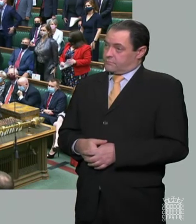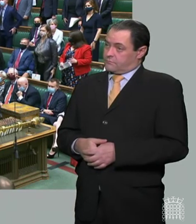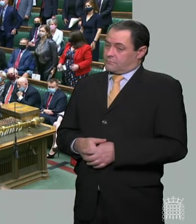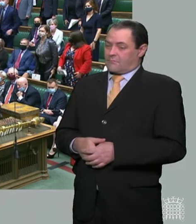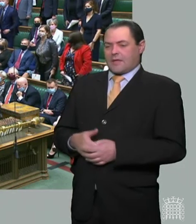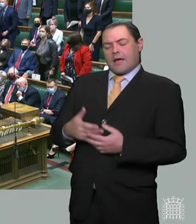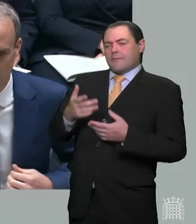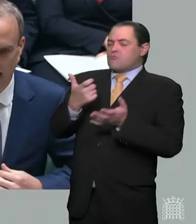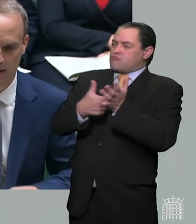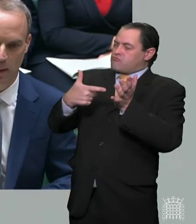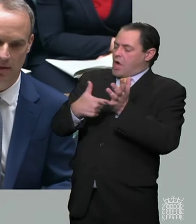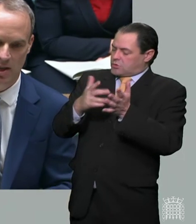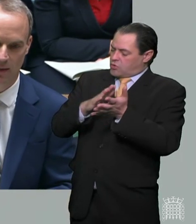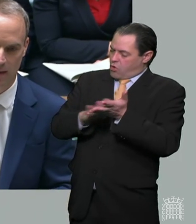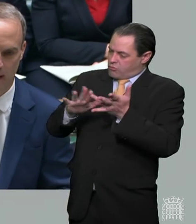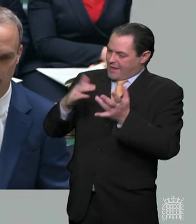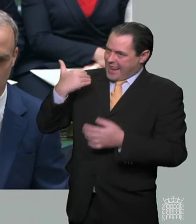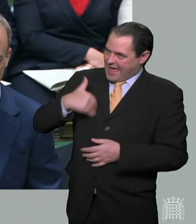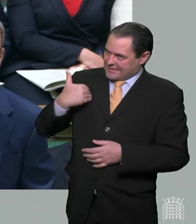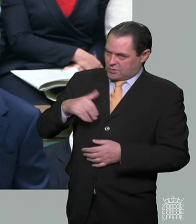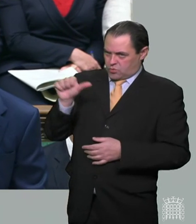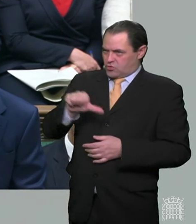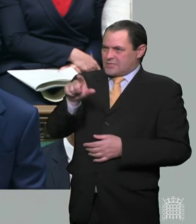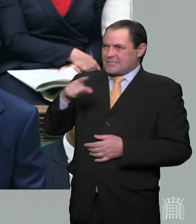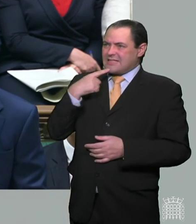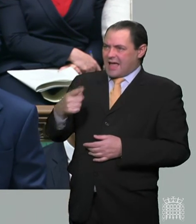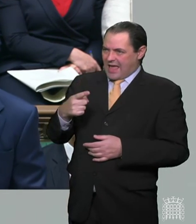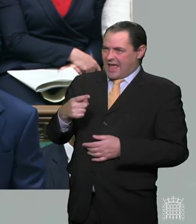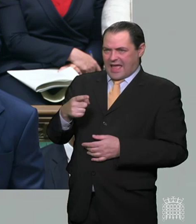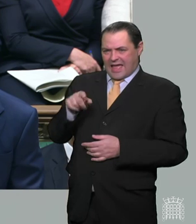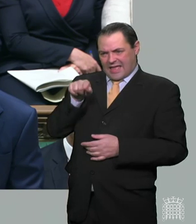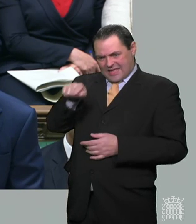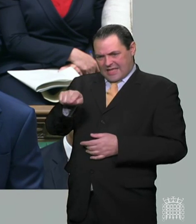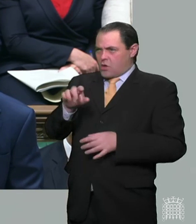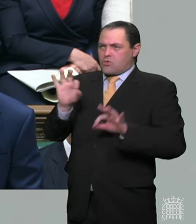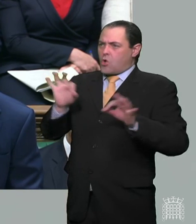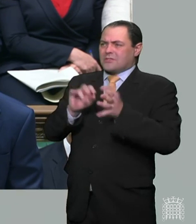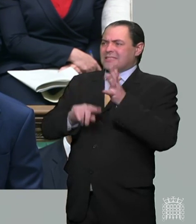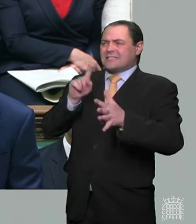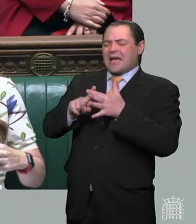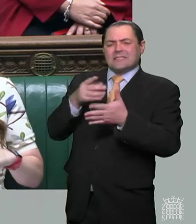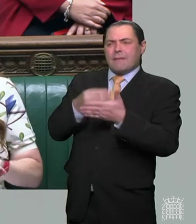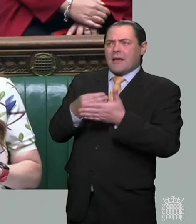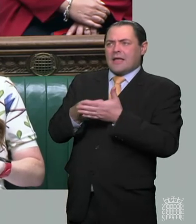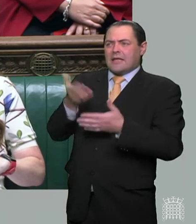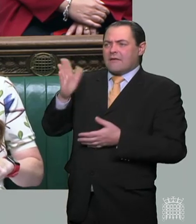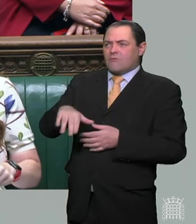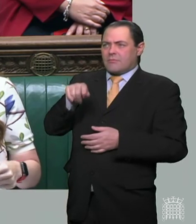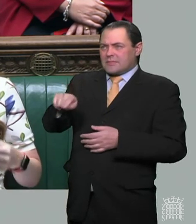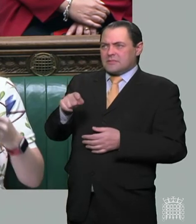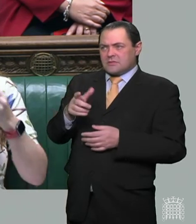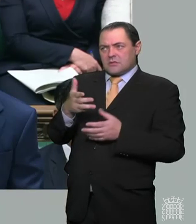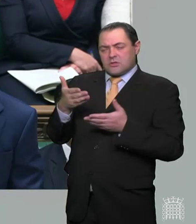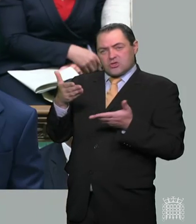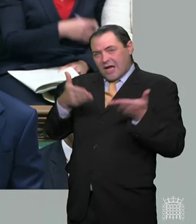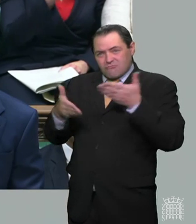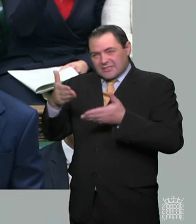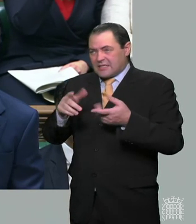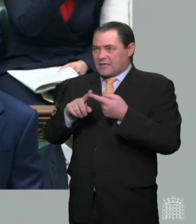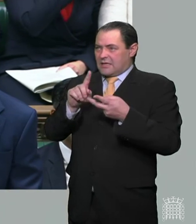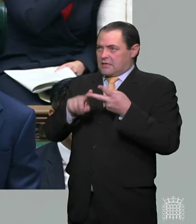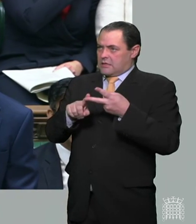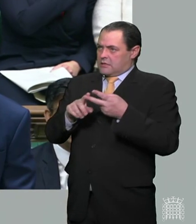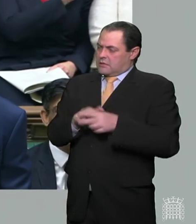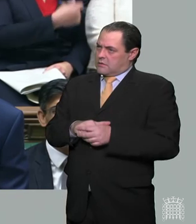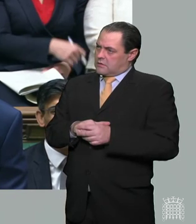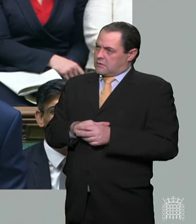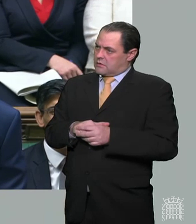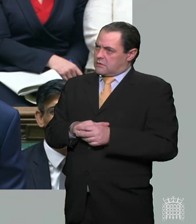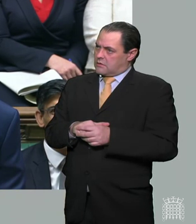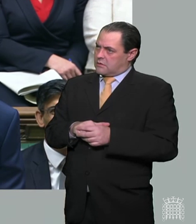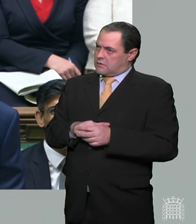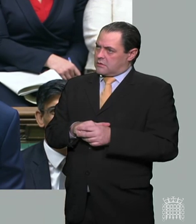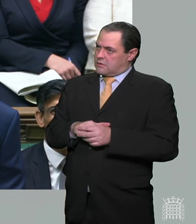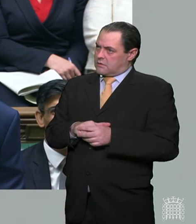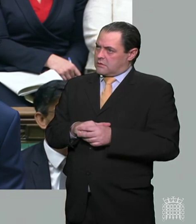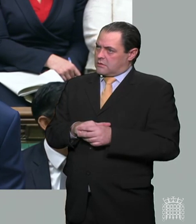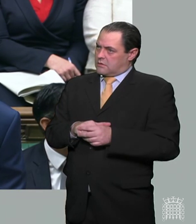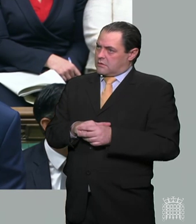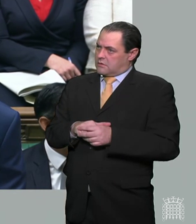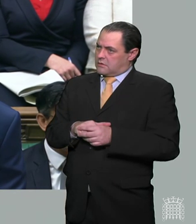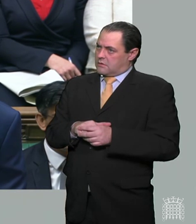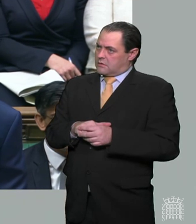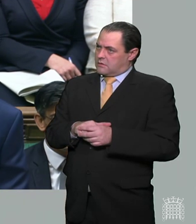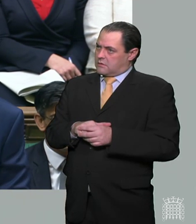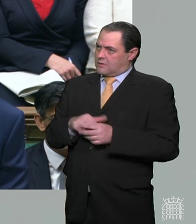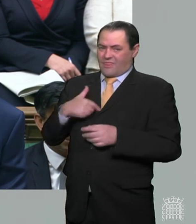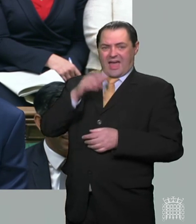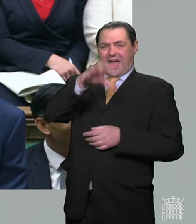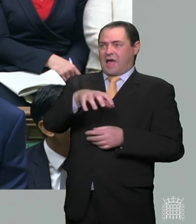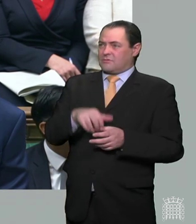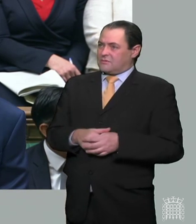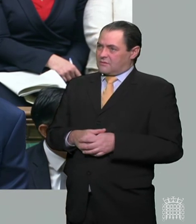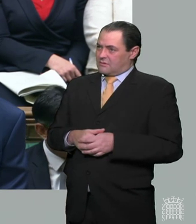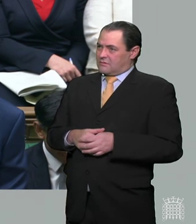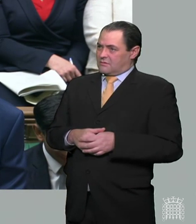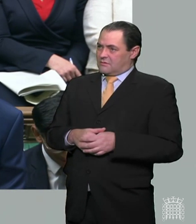The right honourable Lady should check her facts, because Chevening is funded by a charity—not a penny of taxpayers’ money.